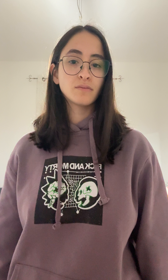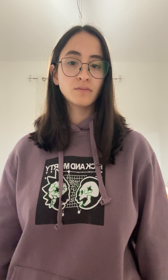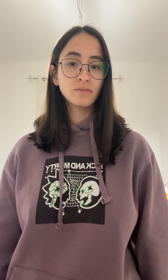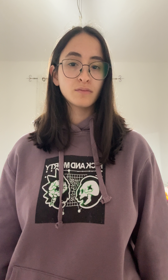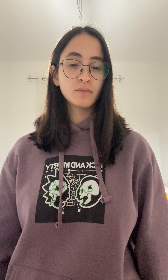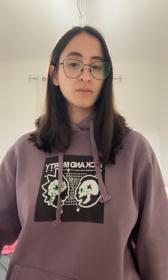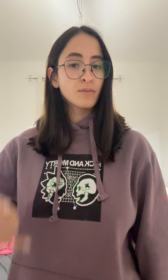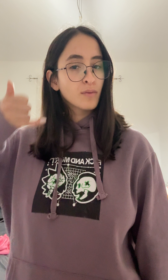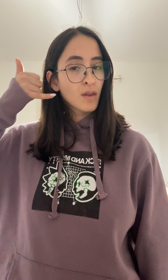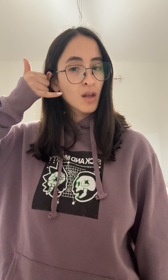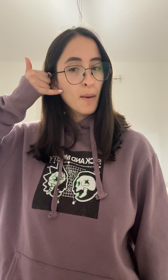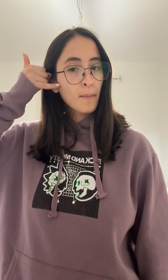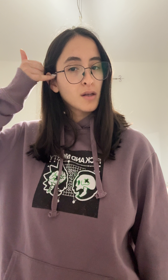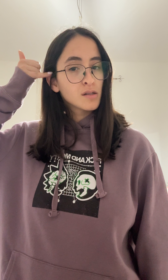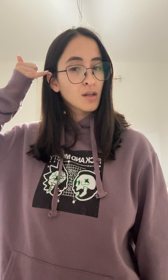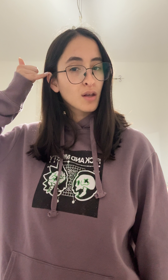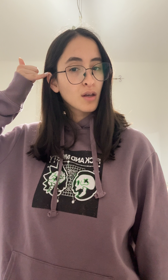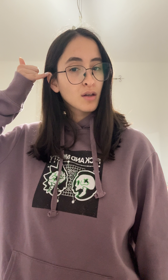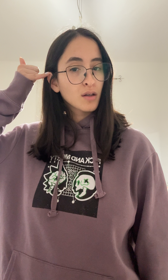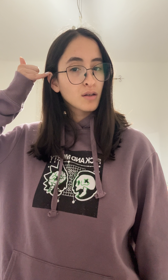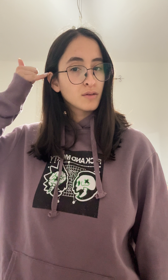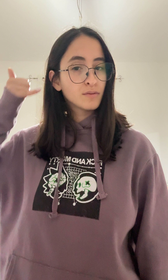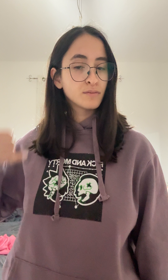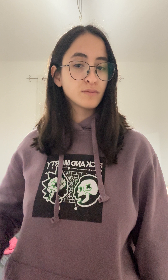פקיד